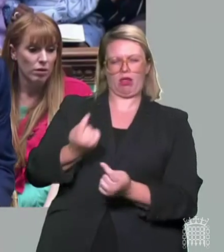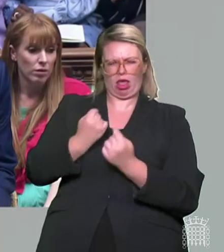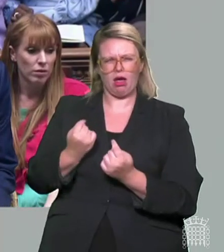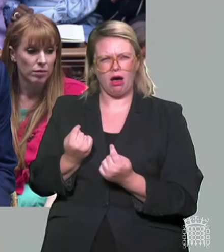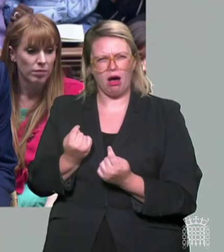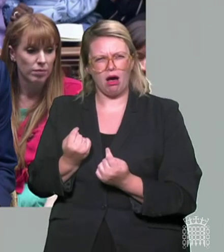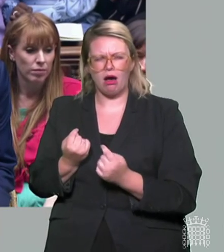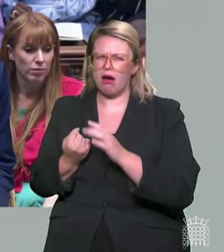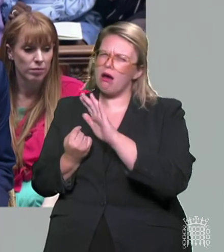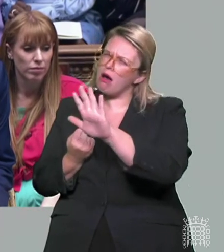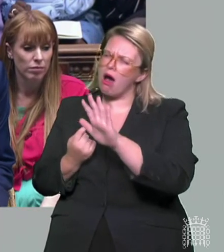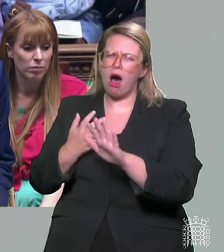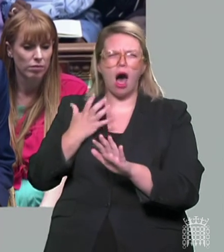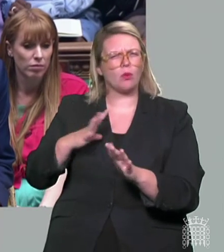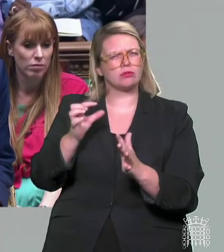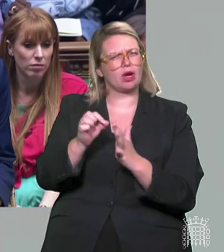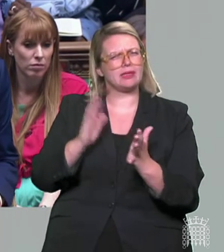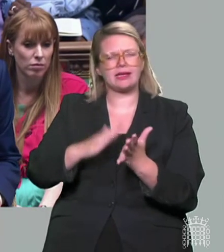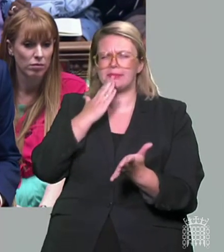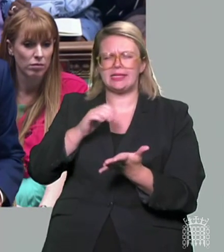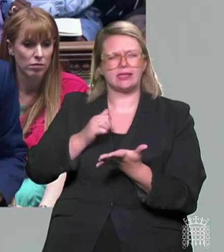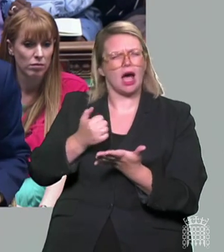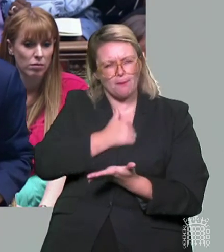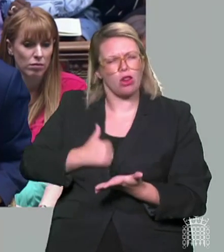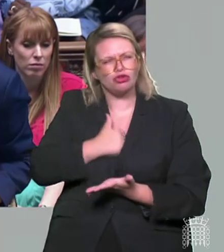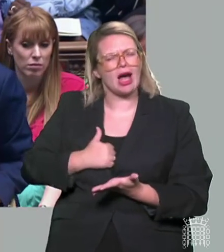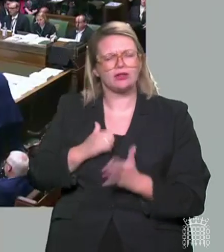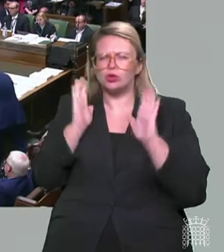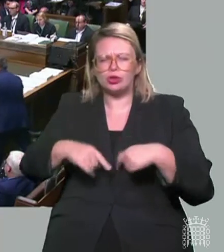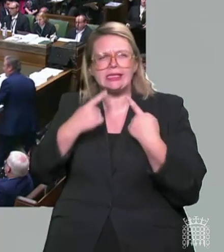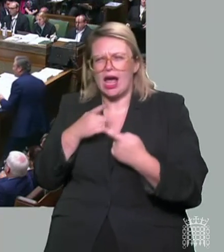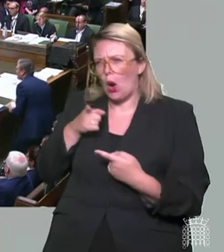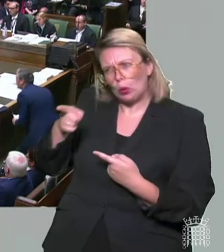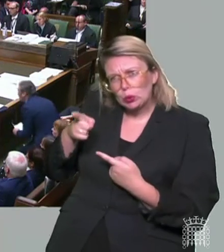Will the Prime Minister apologise for those disgraceful comments on behalf of his Government?